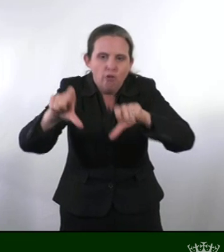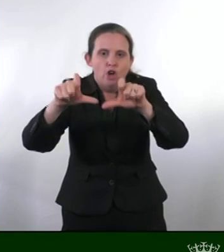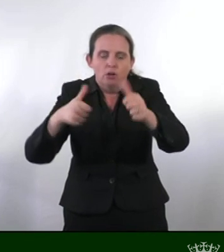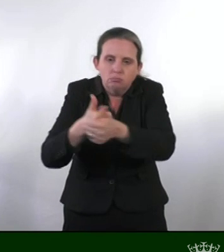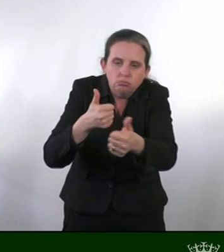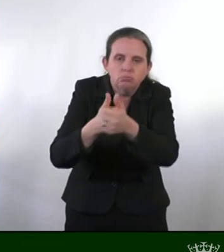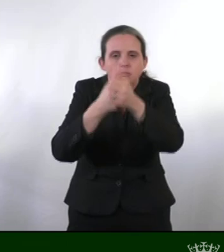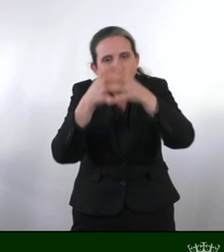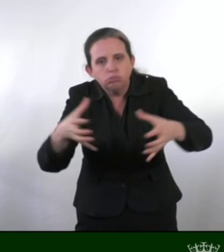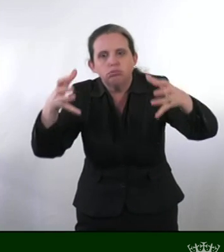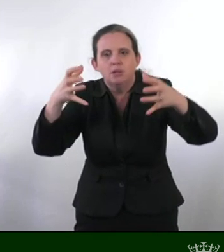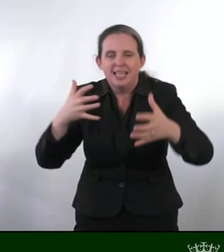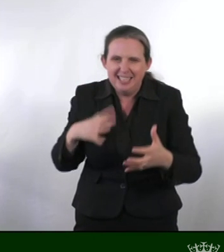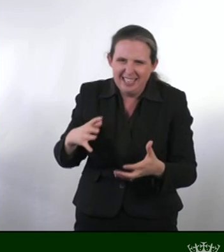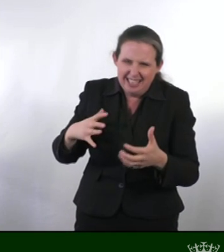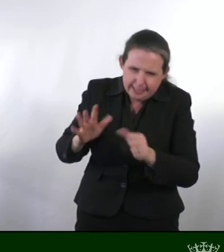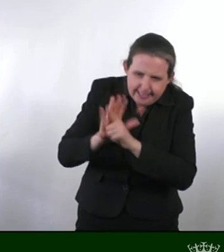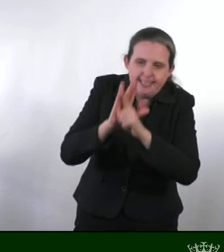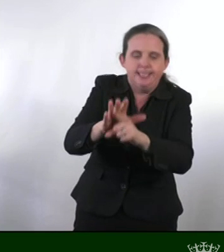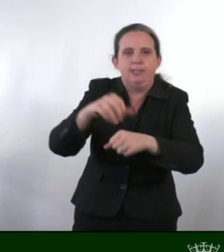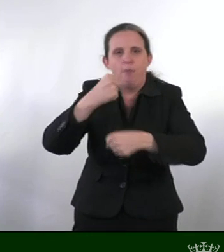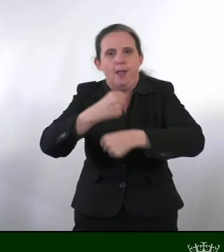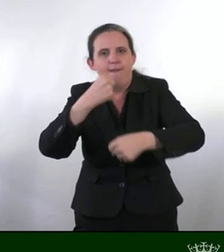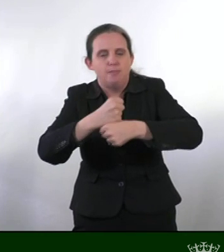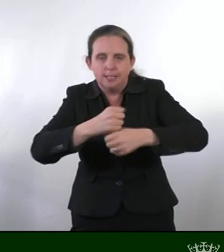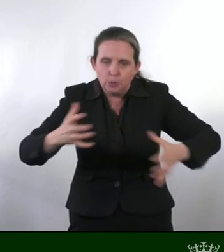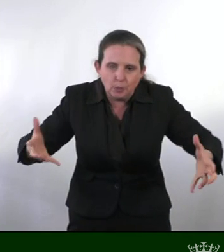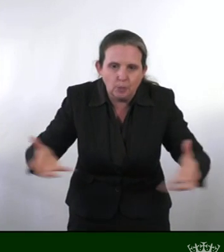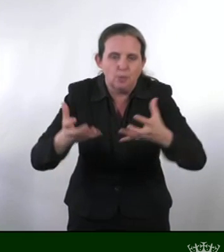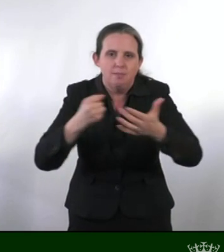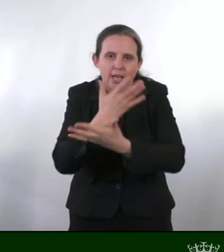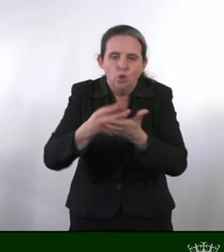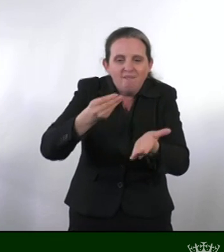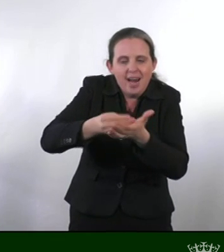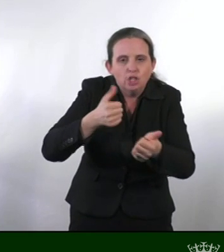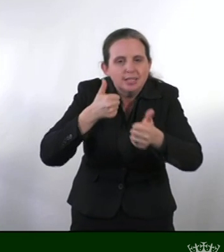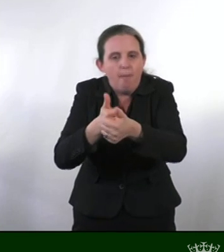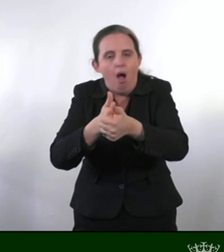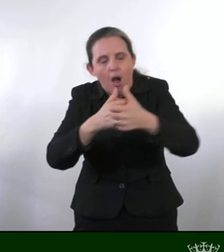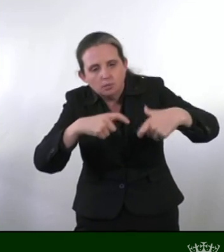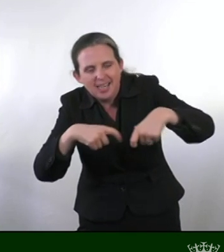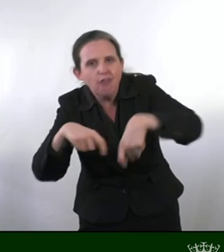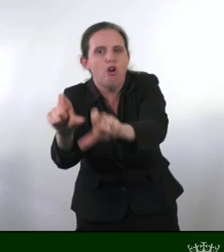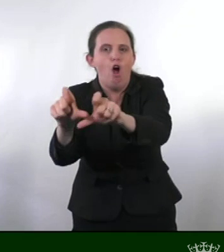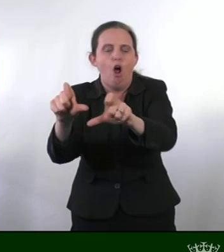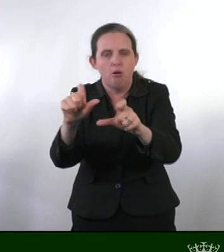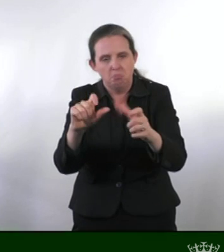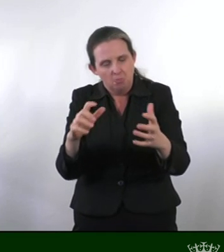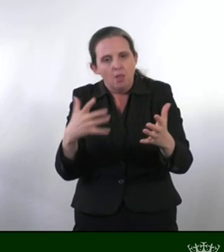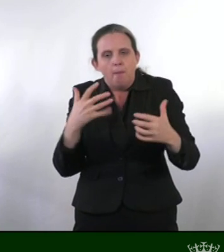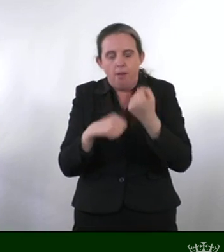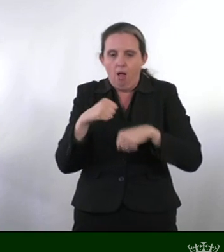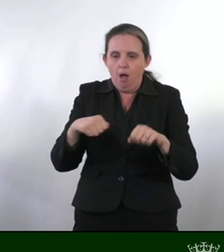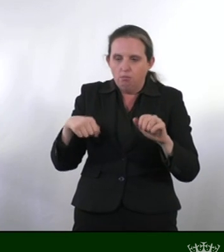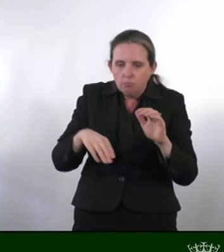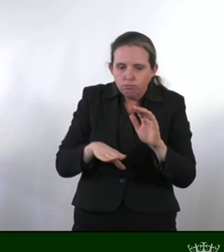It has called for a “meaningful additional push” from our Government to maintain fiscal support until the recovery is on a sound footing.